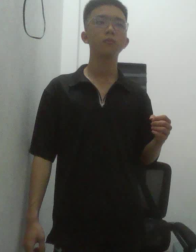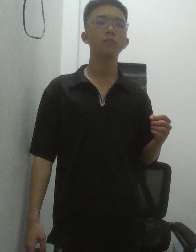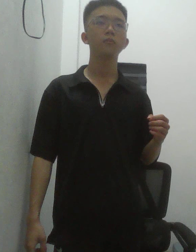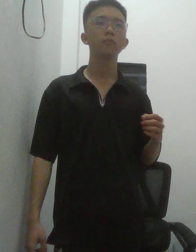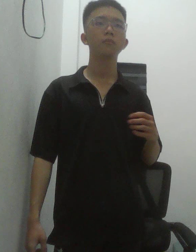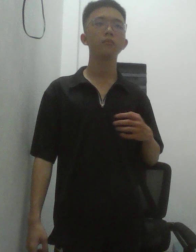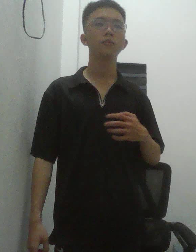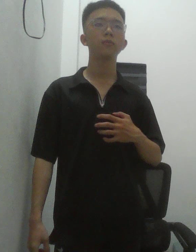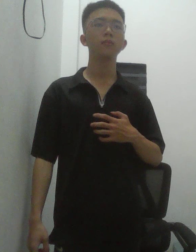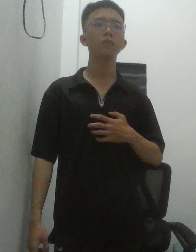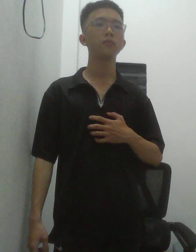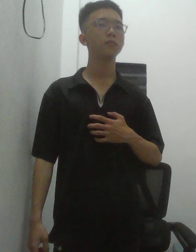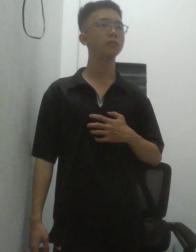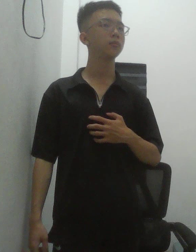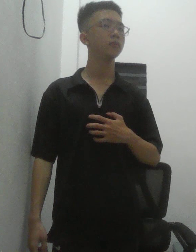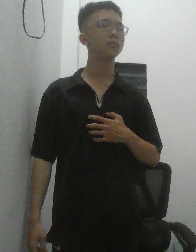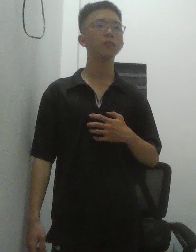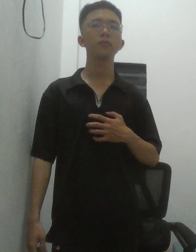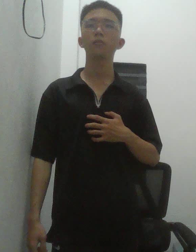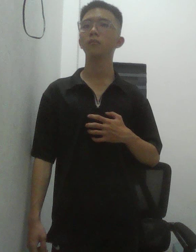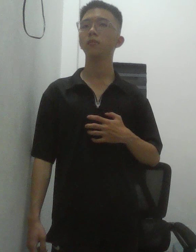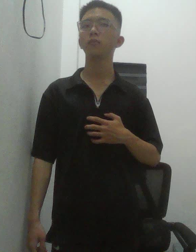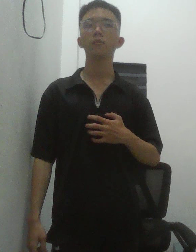khong thich